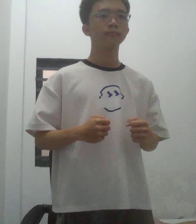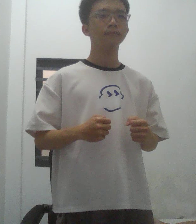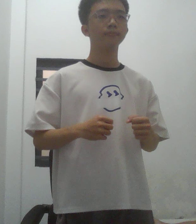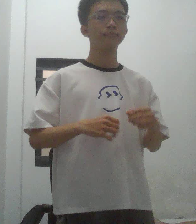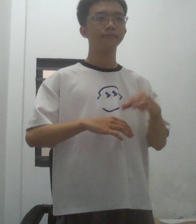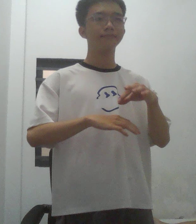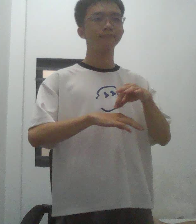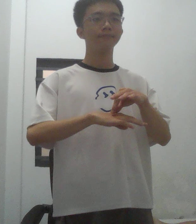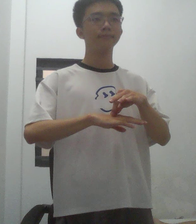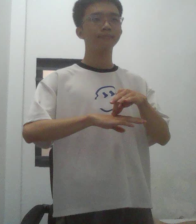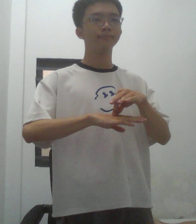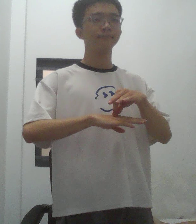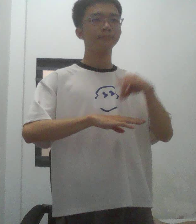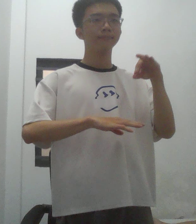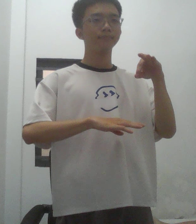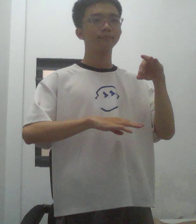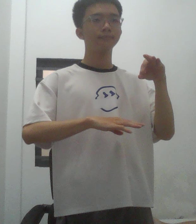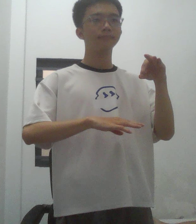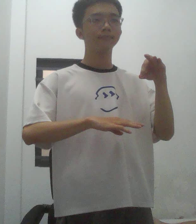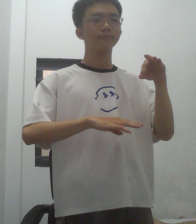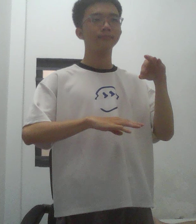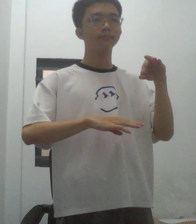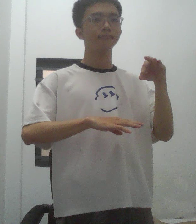tuan